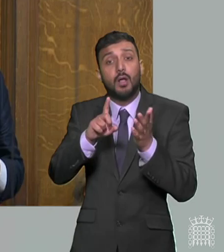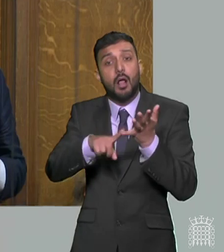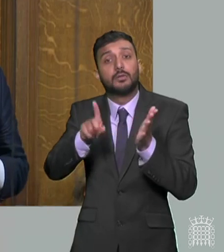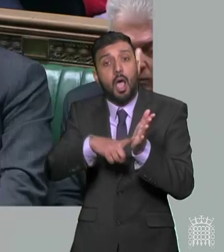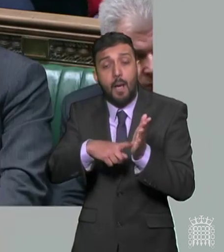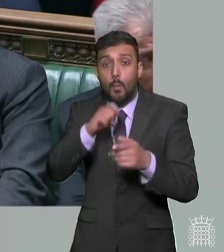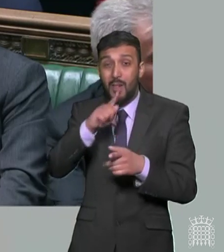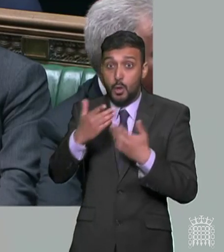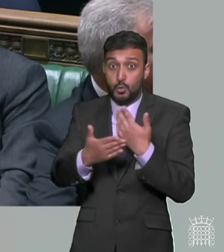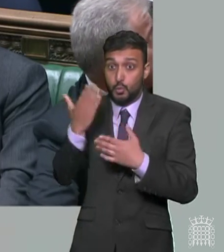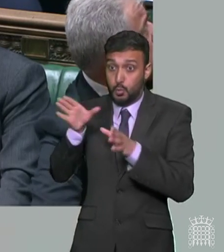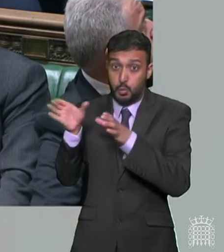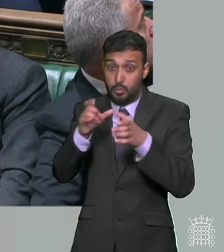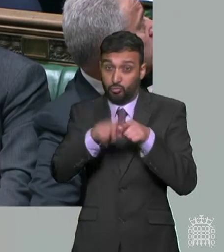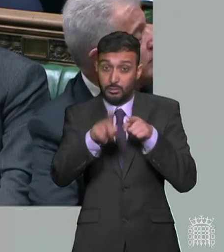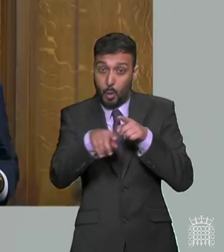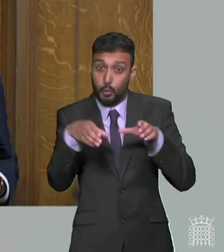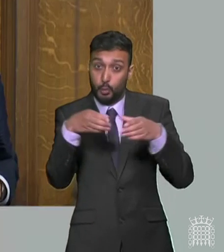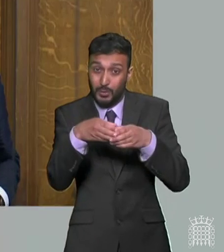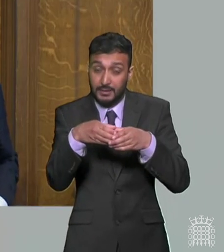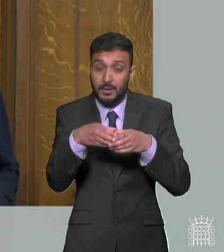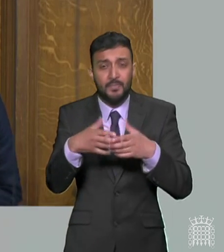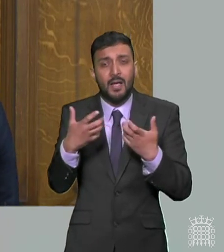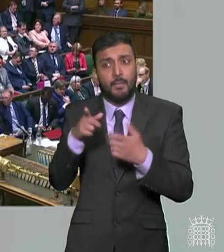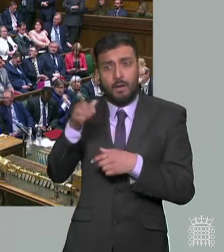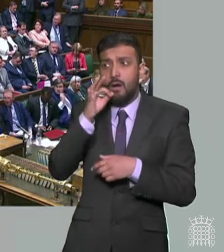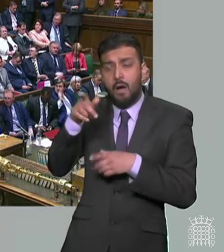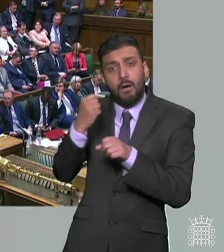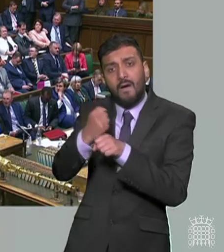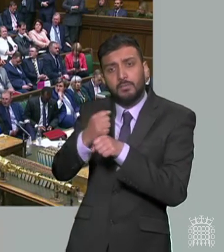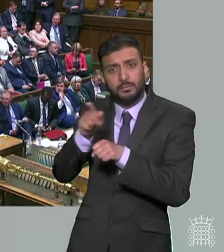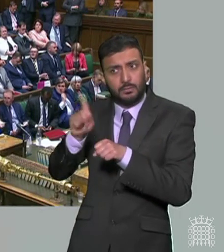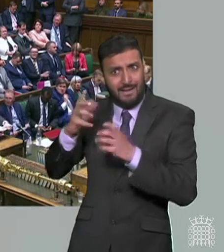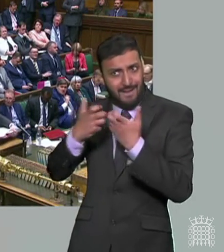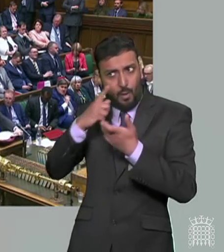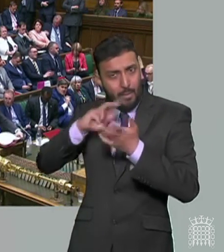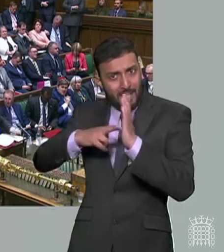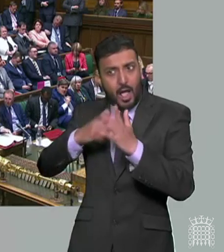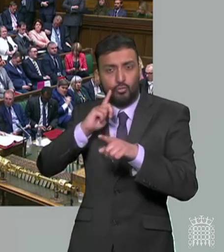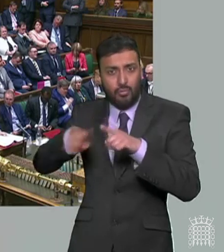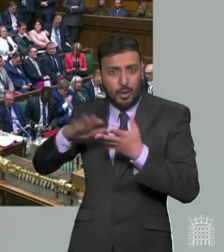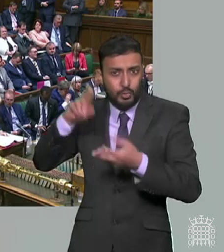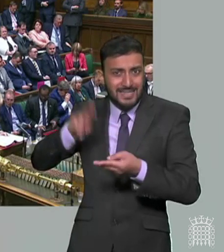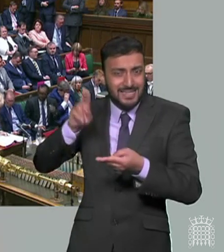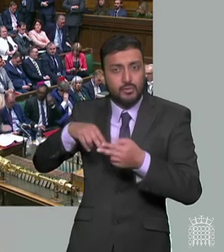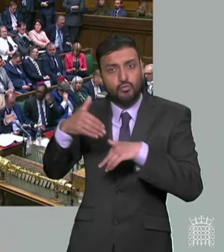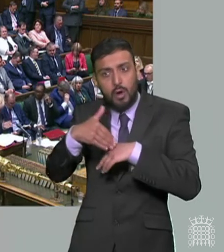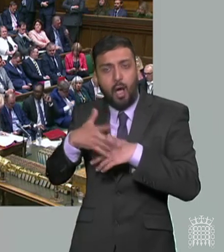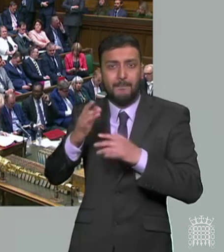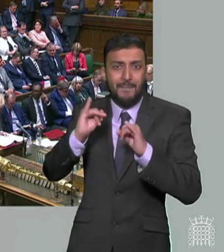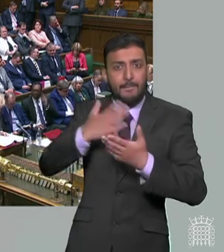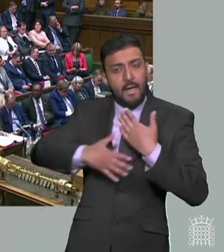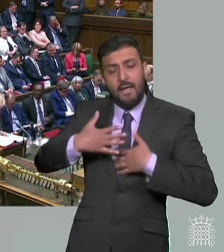Will he also set out what further measures the Government are taking to combat crime and antisocial behaviour?